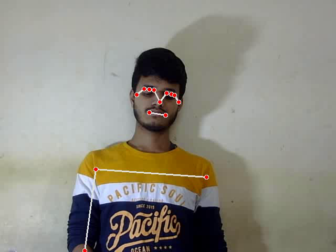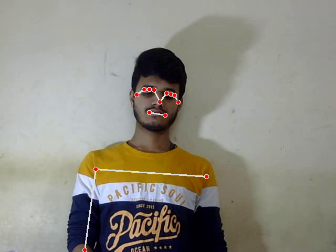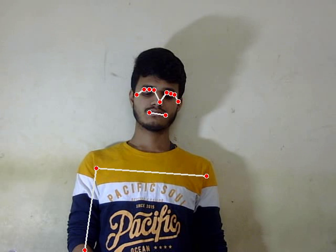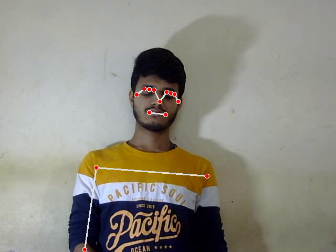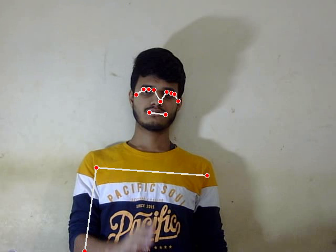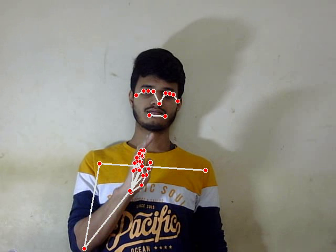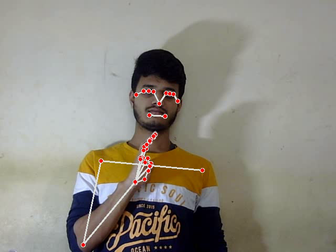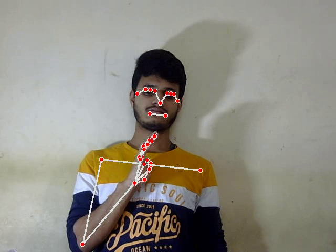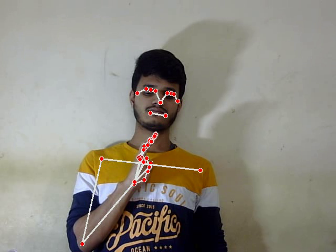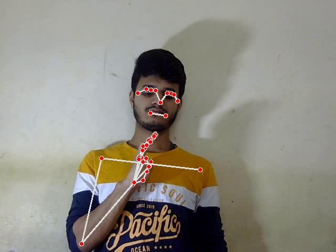fine